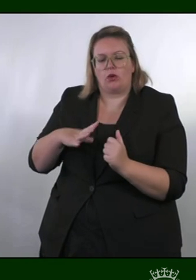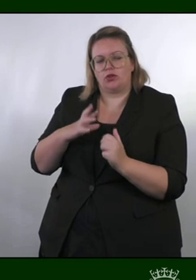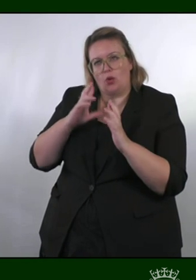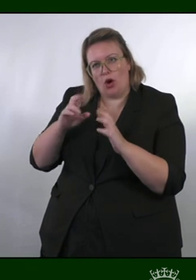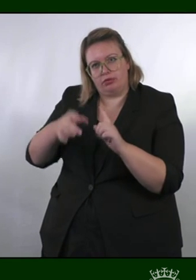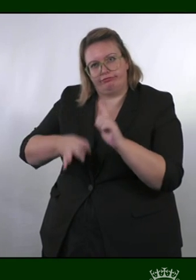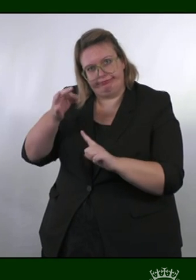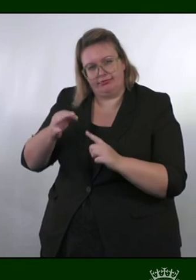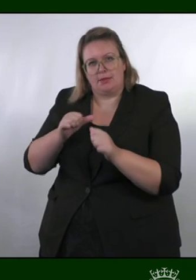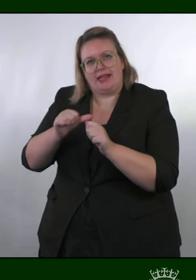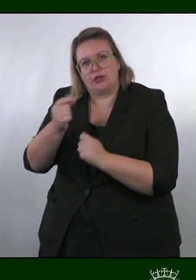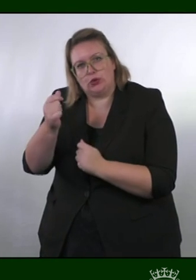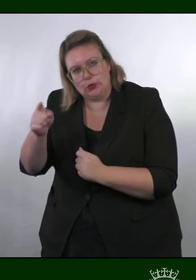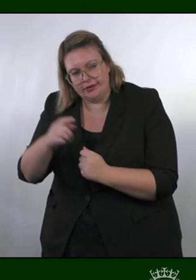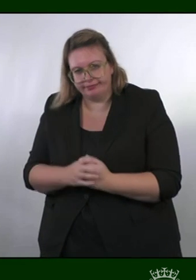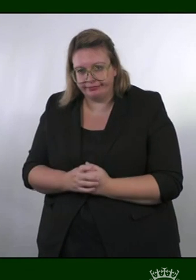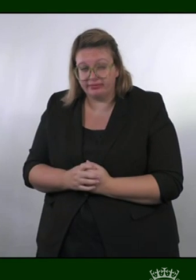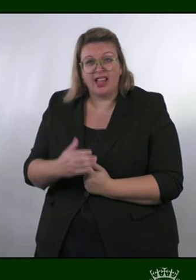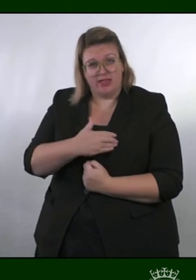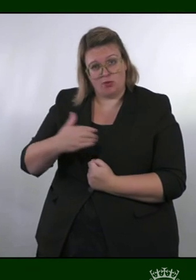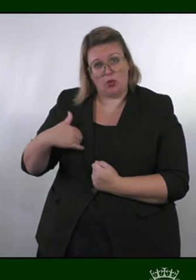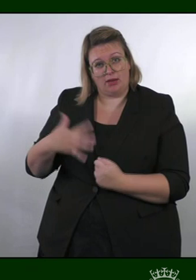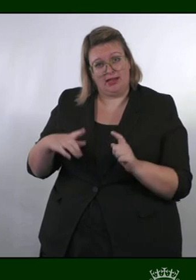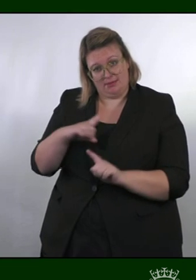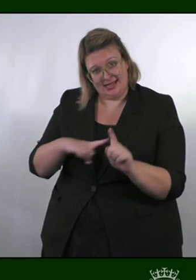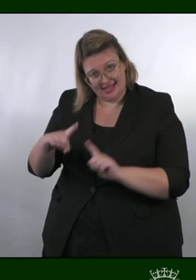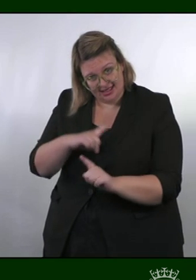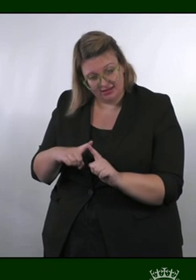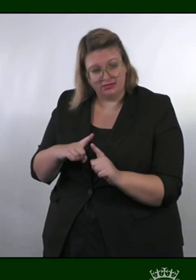This morning, I had meetings with ministerial colleagues and others.